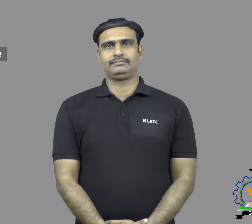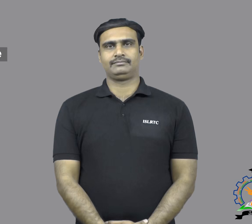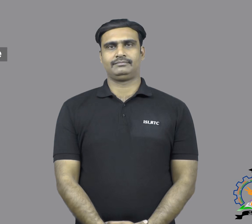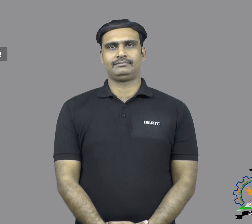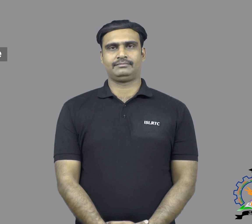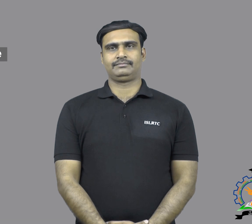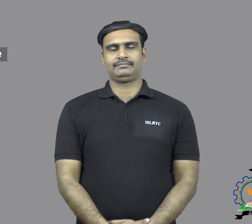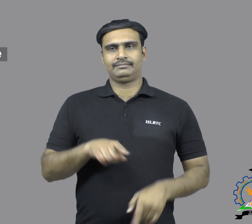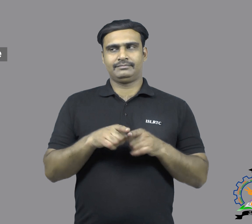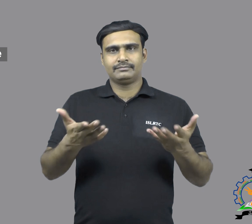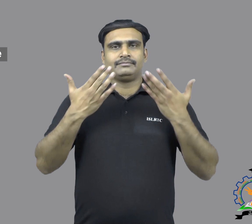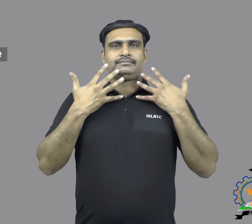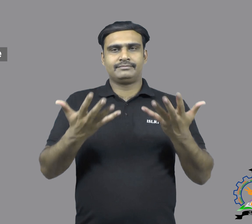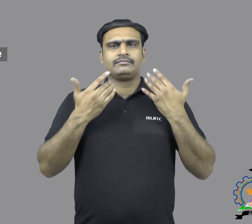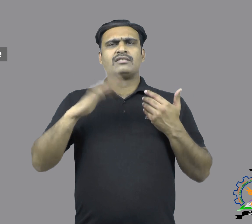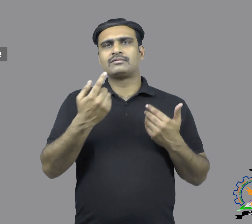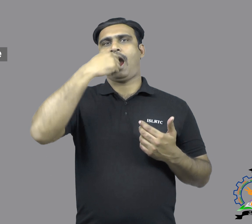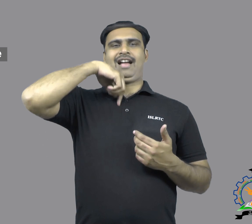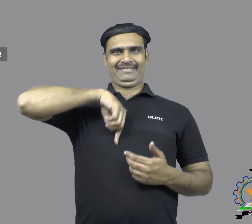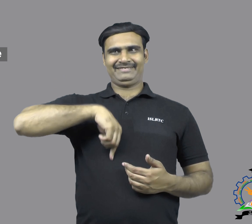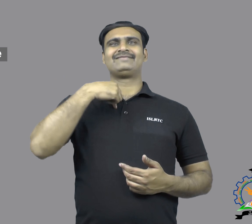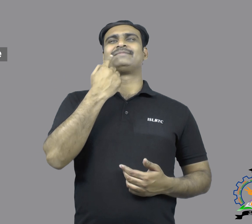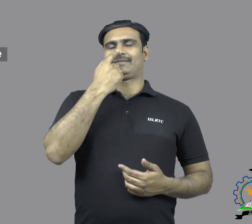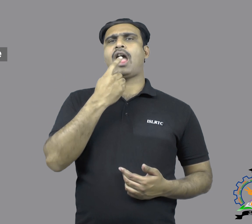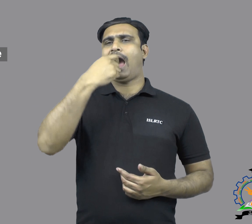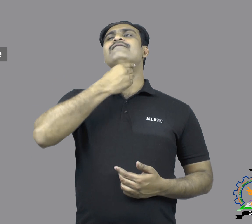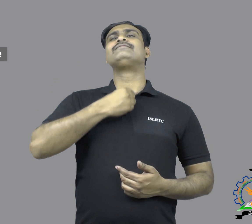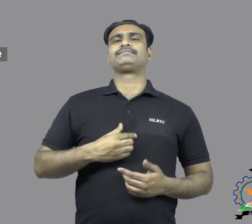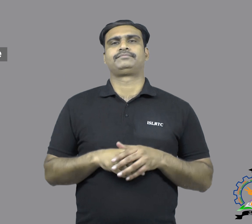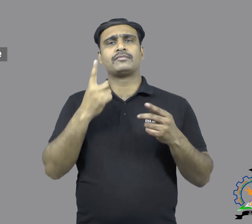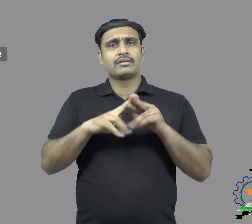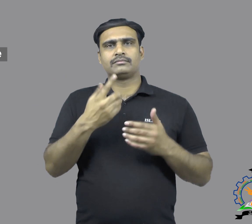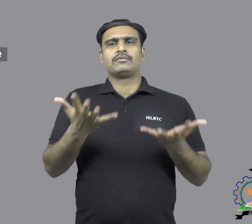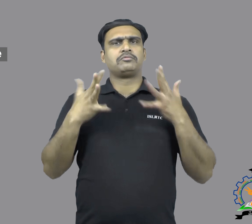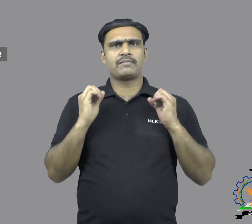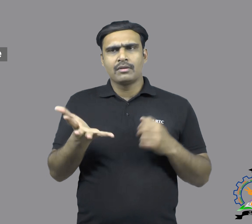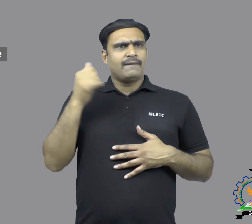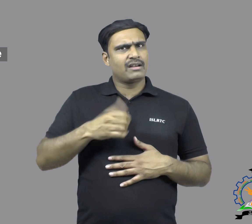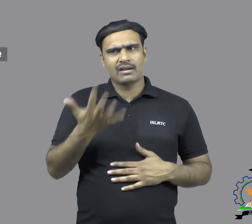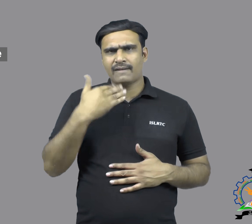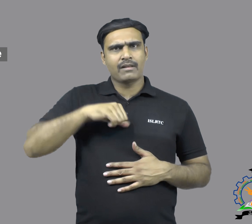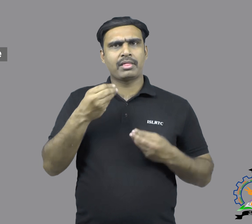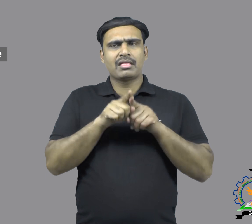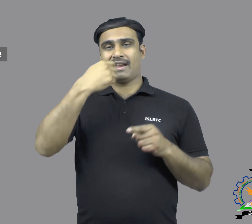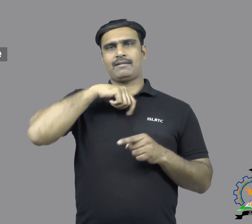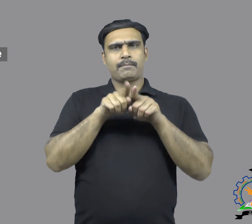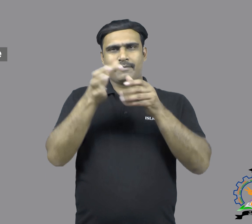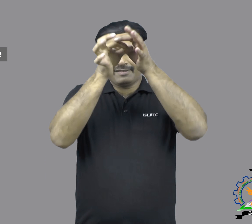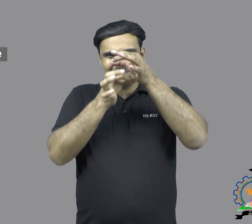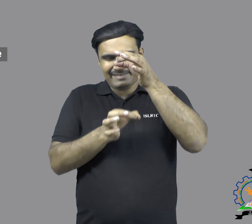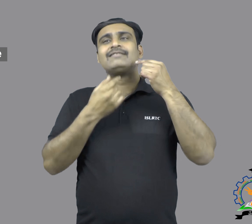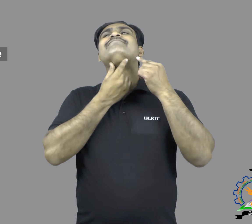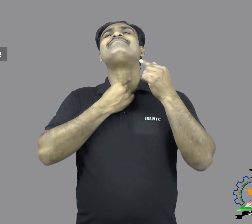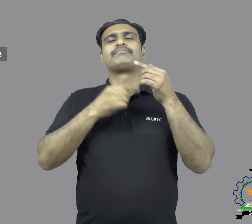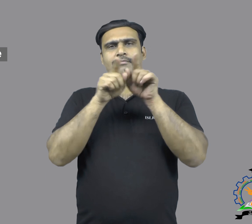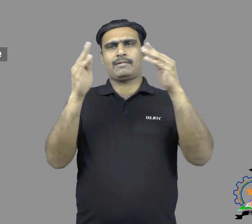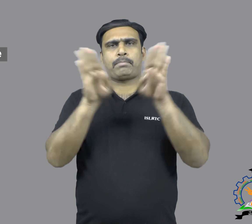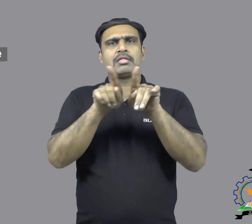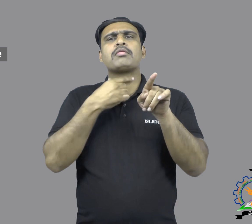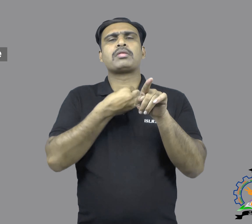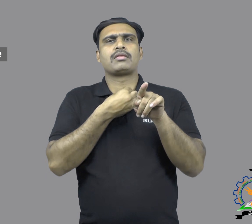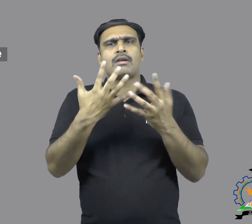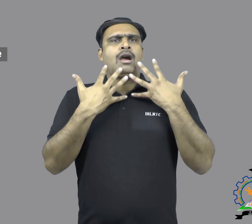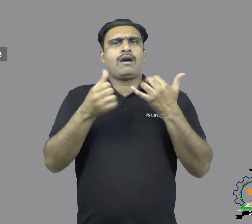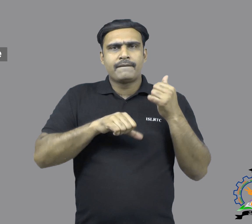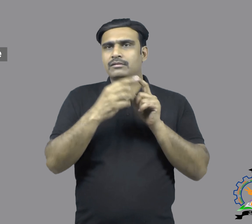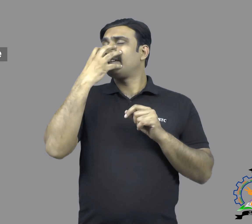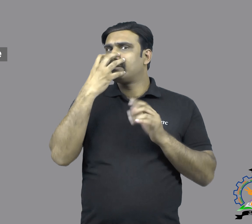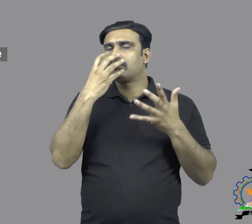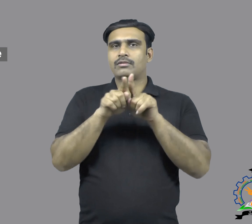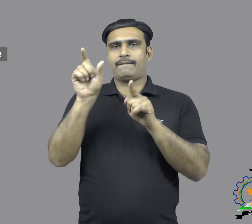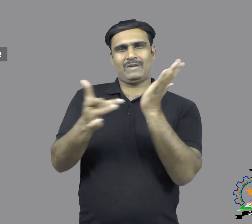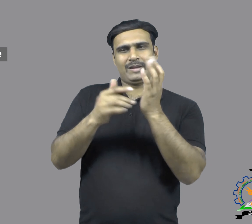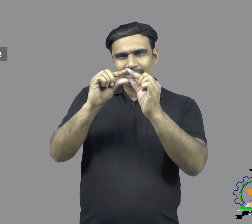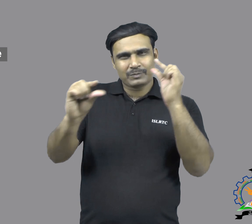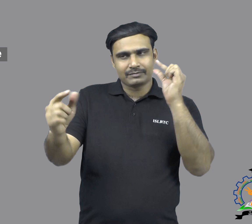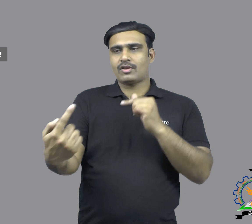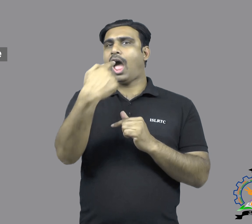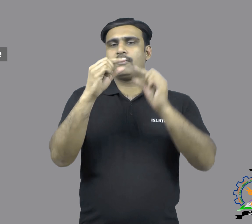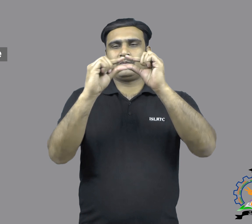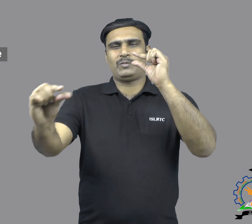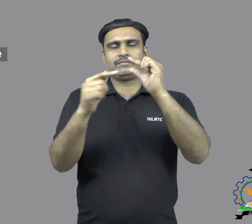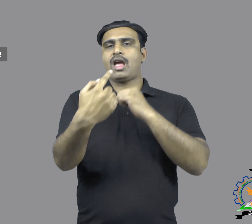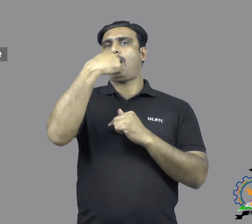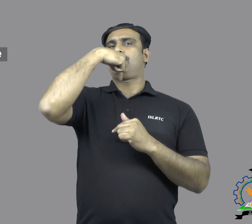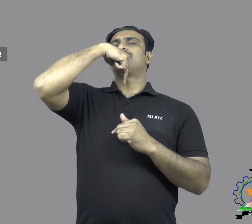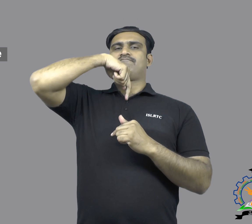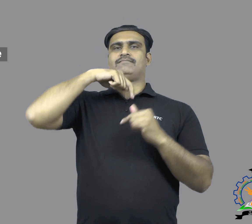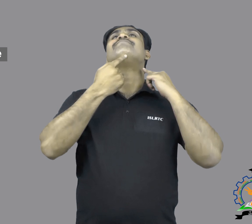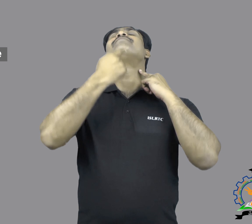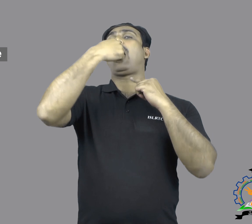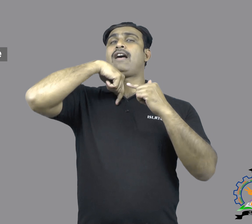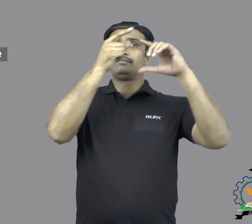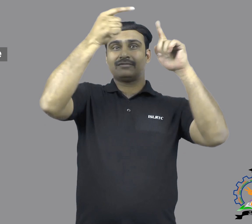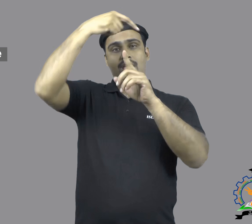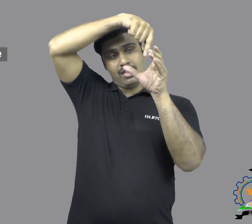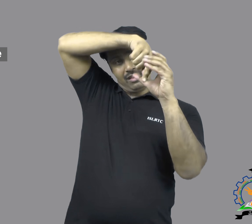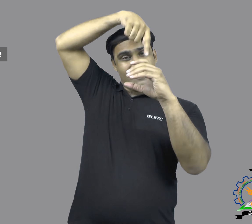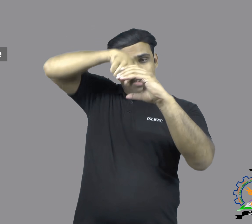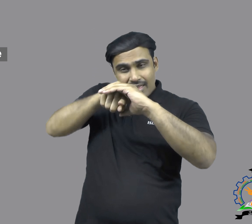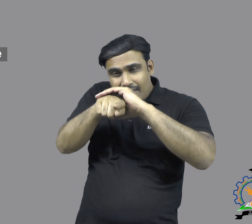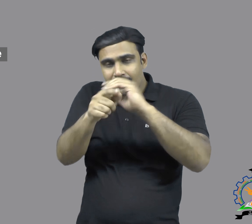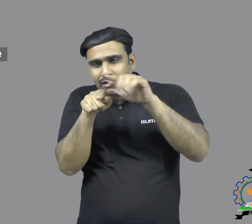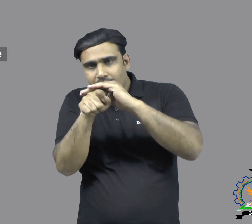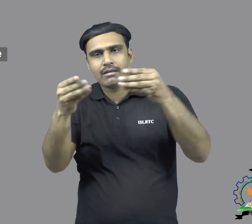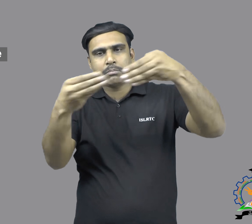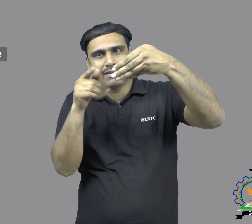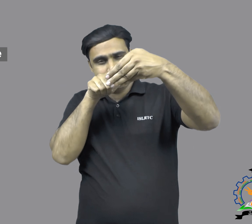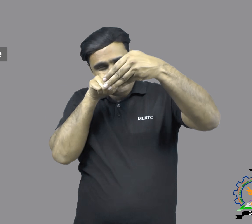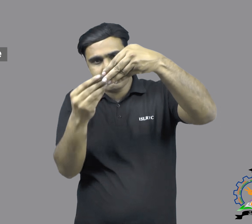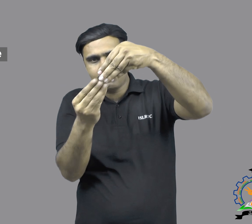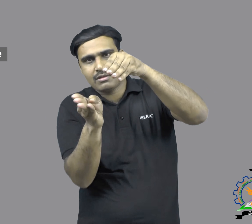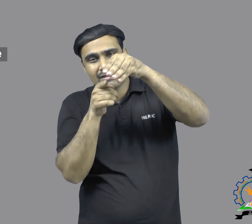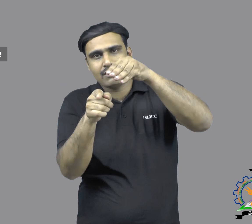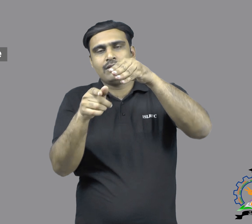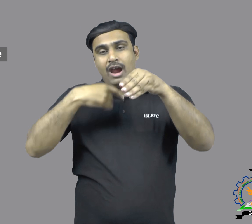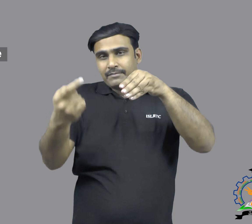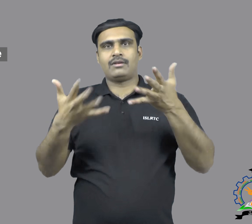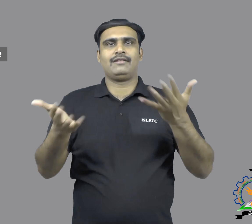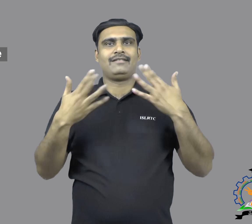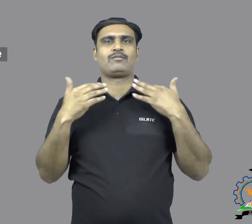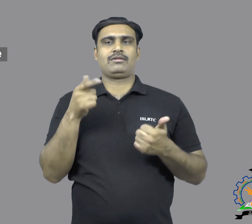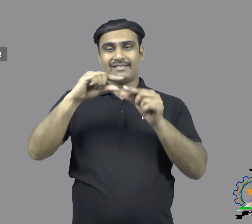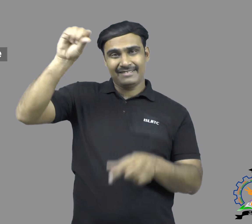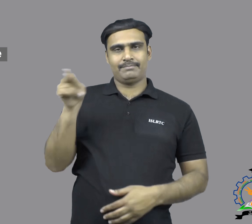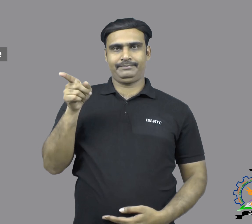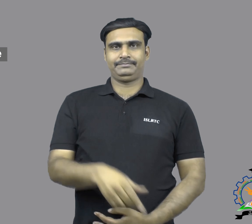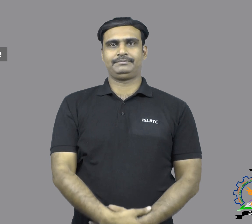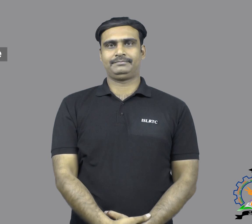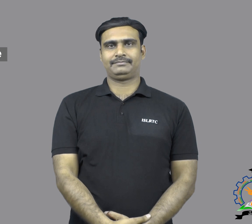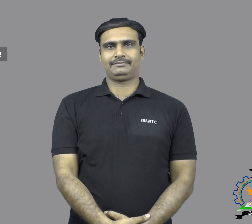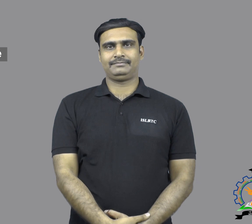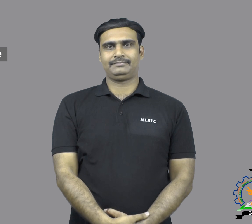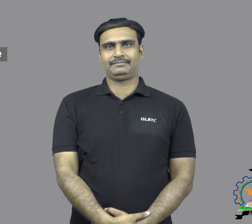Endotracheal Tube